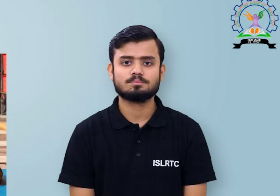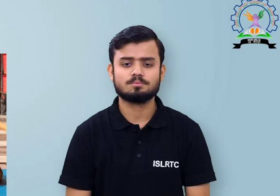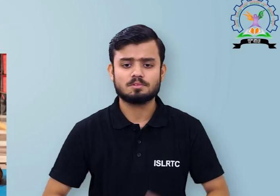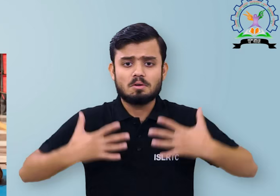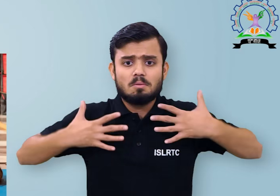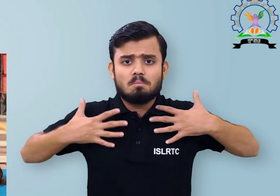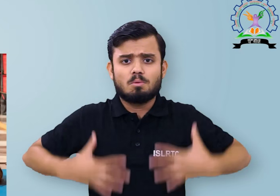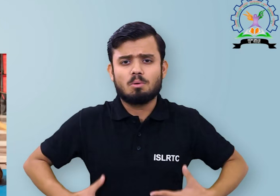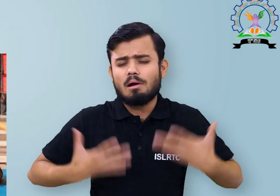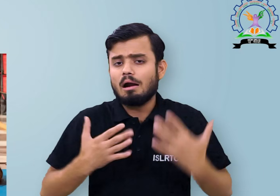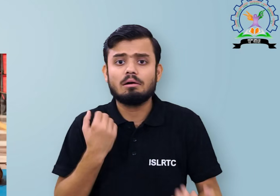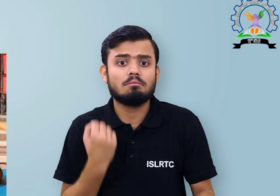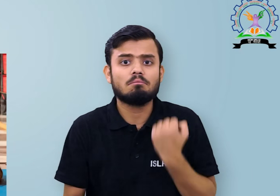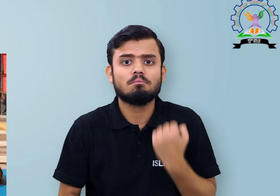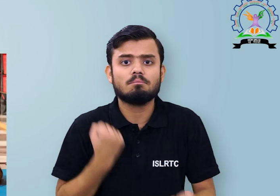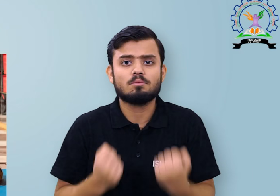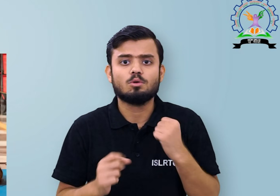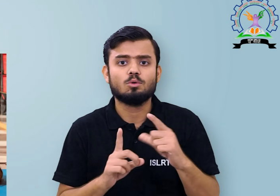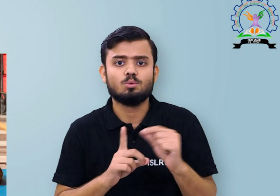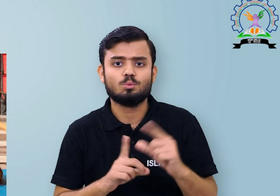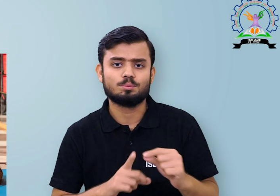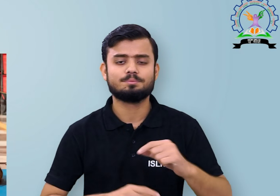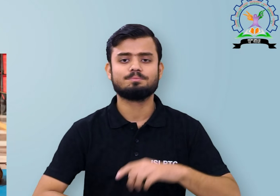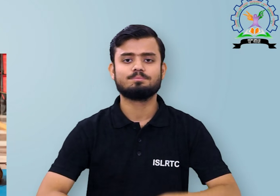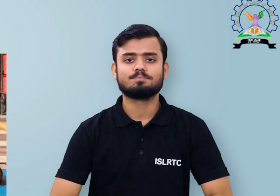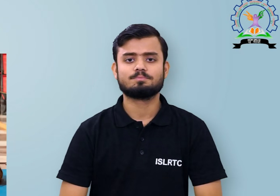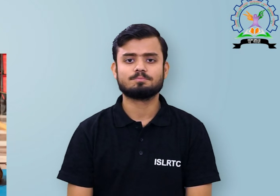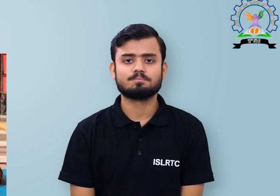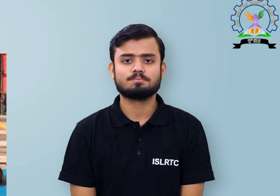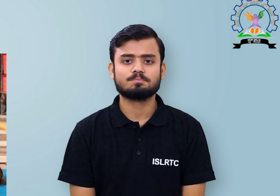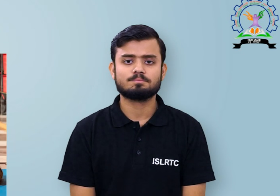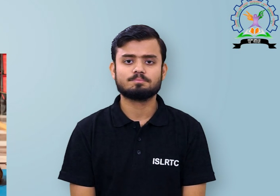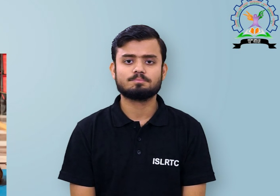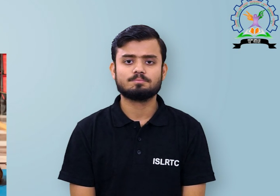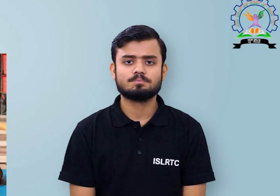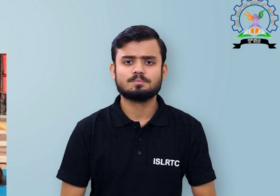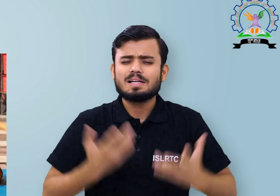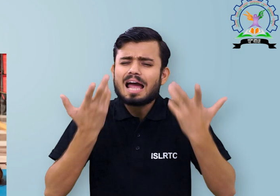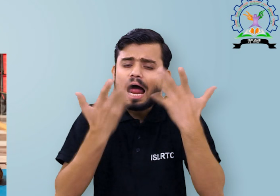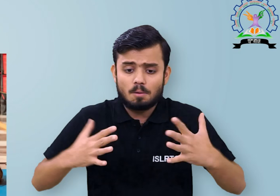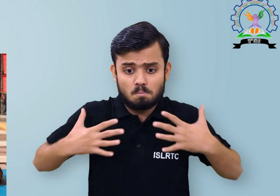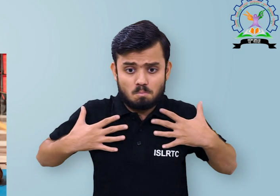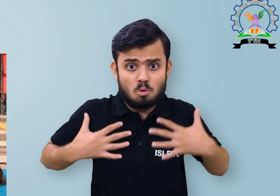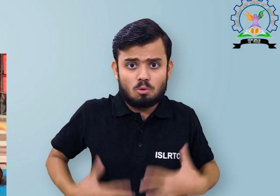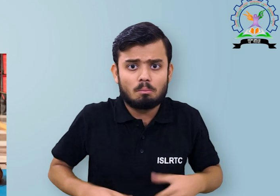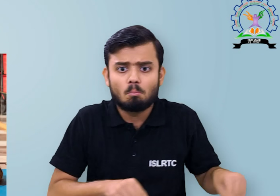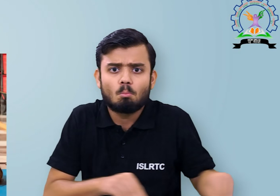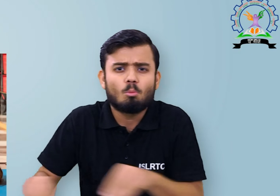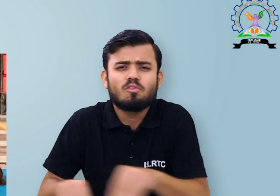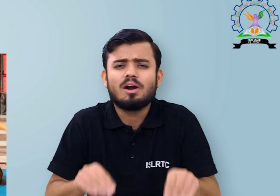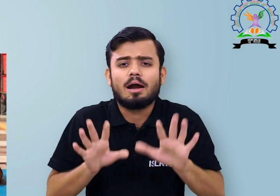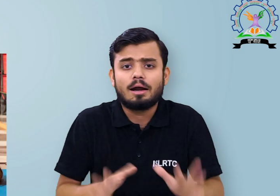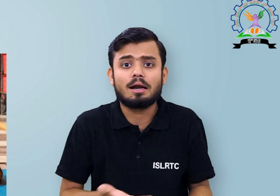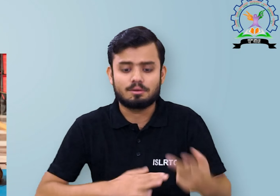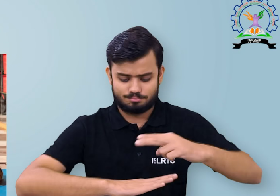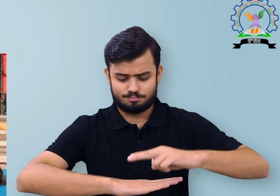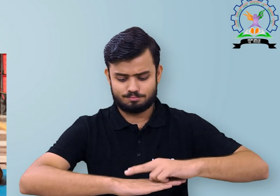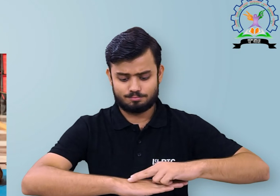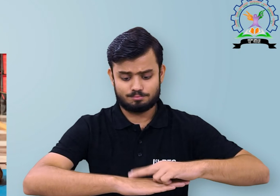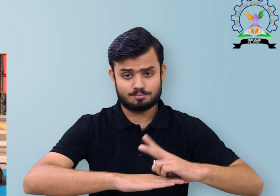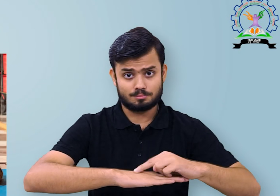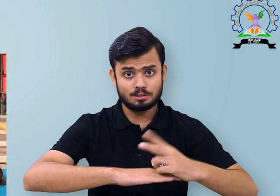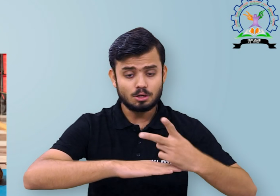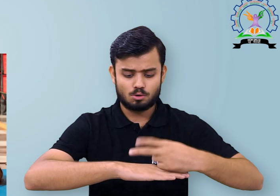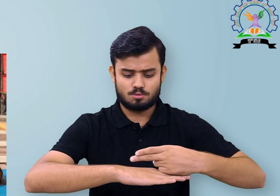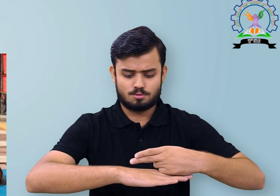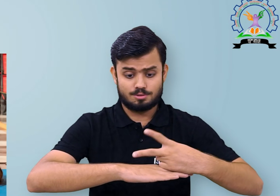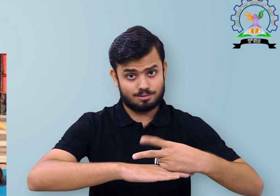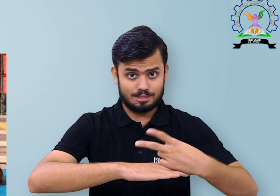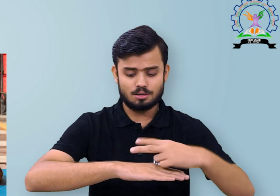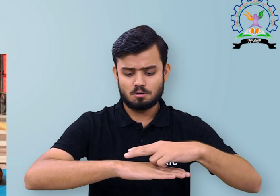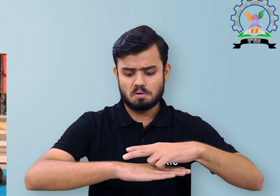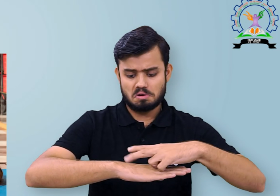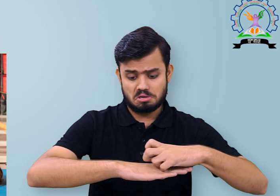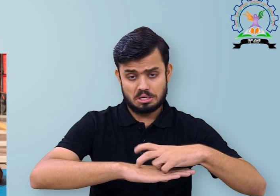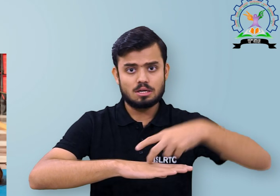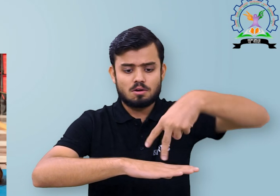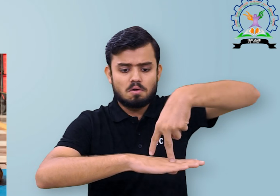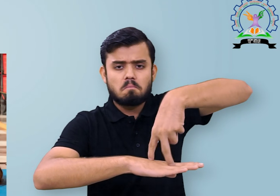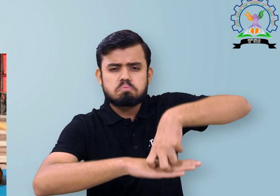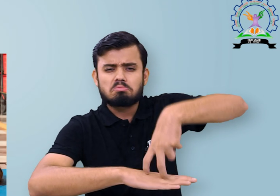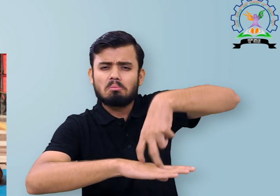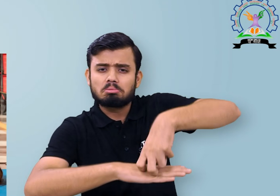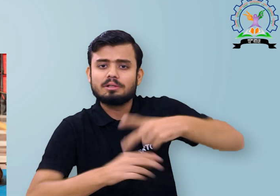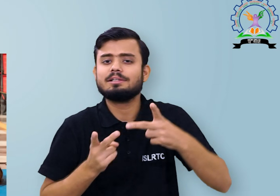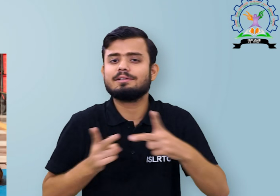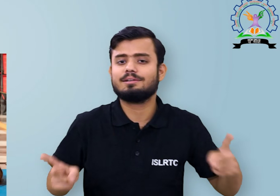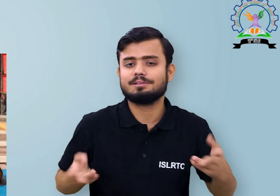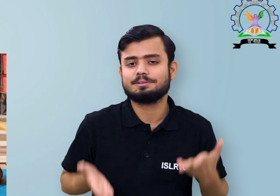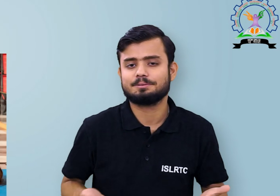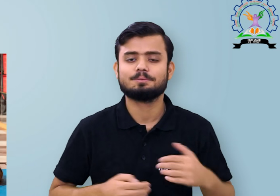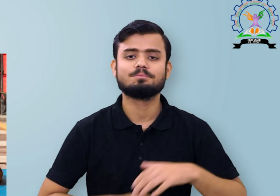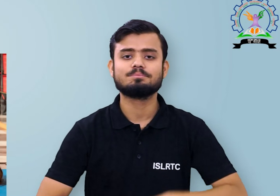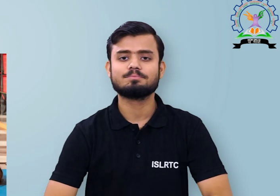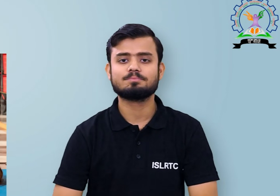Floor Exercise Floor exercise, gymnastics event in which movements are performed on the floor in an area 12 meters (40 feet) square.